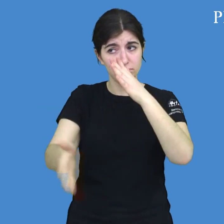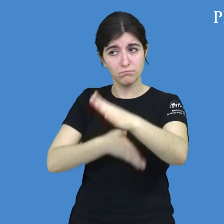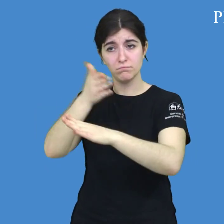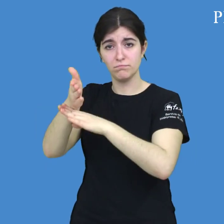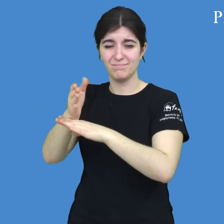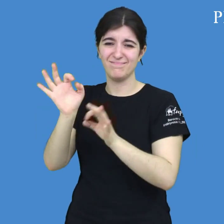ir